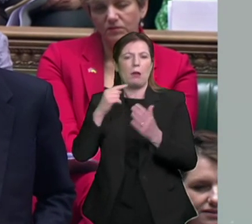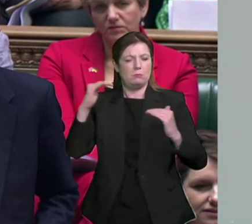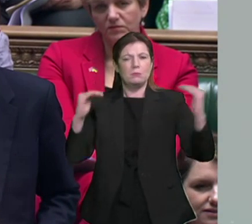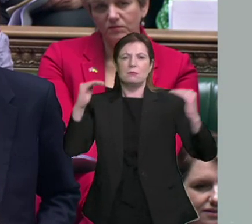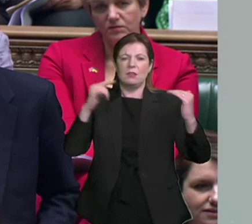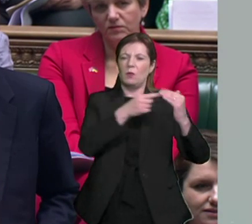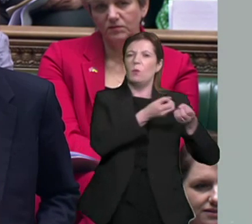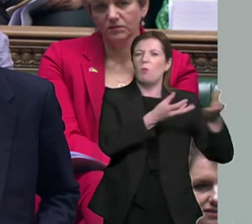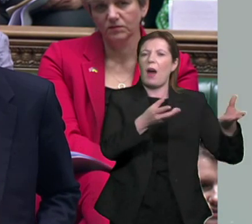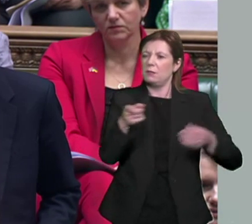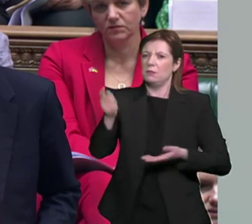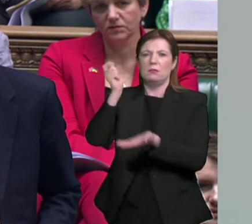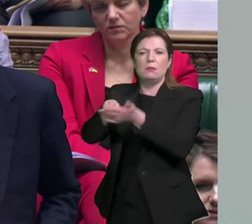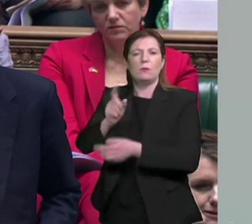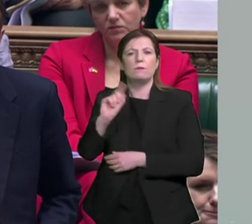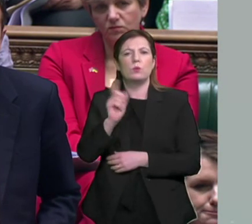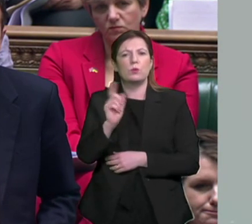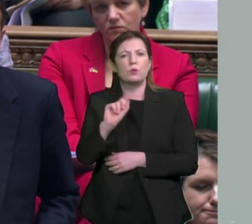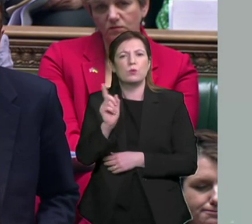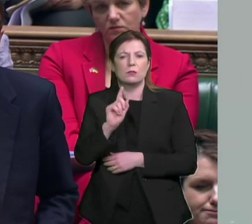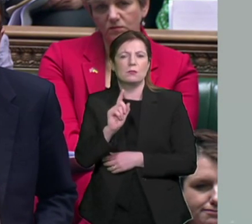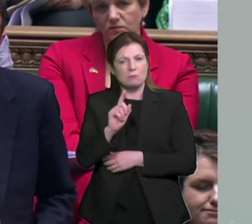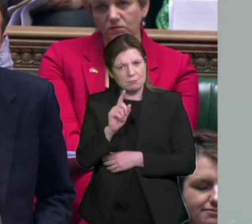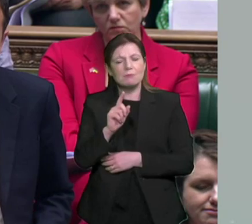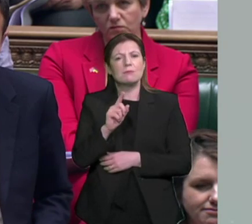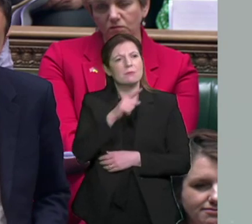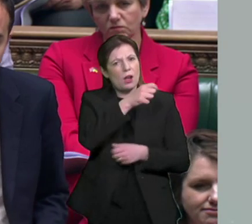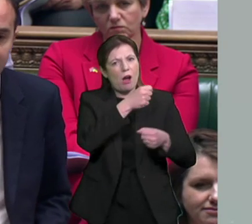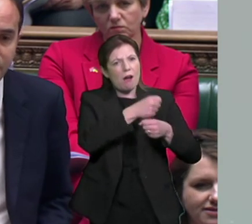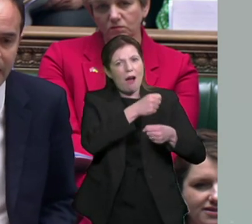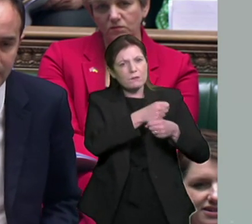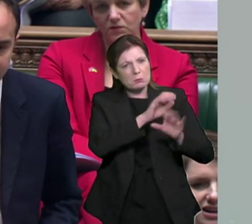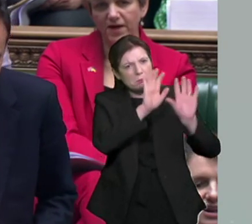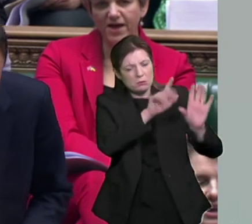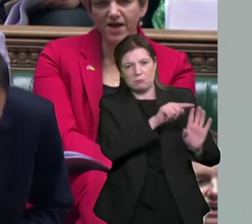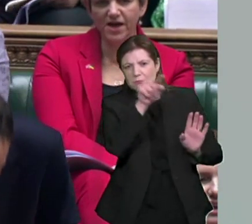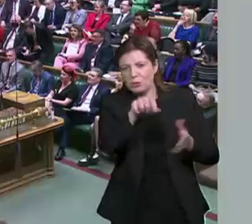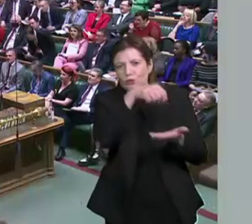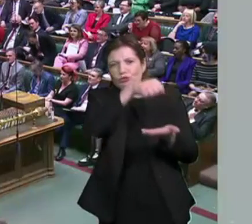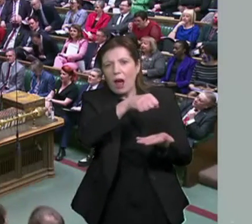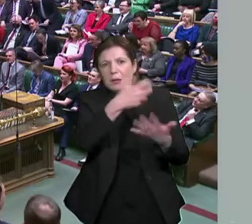Does the Prime Minister think it is fair to demand that working people pay the bill for the Chancellor’s failures?